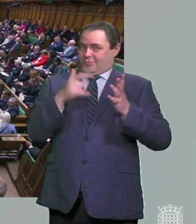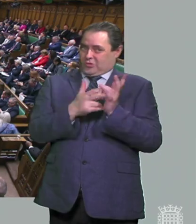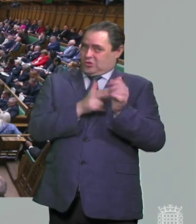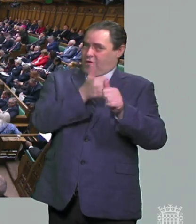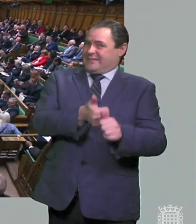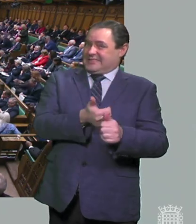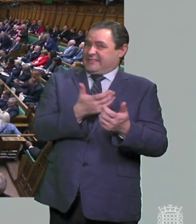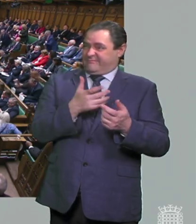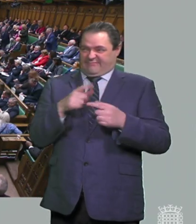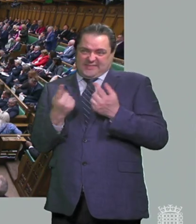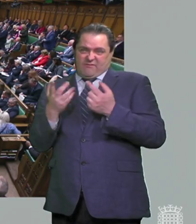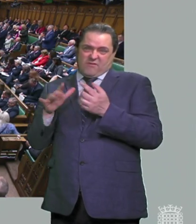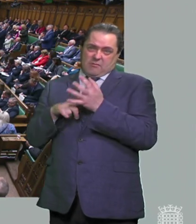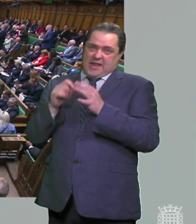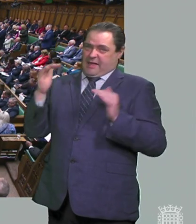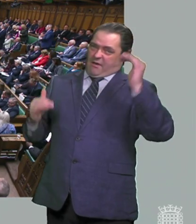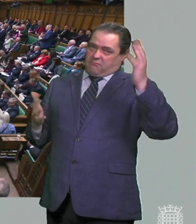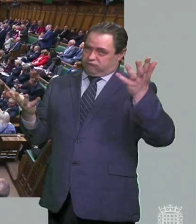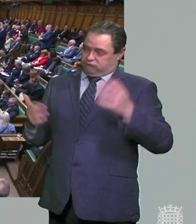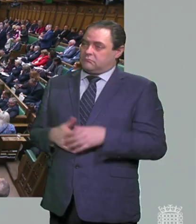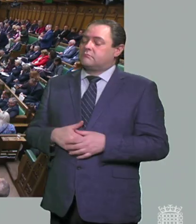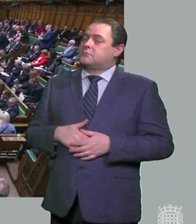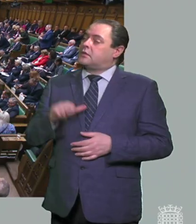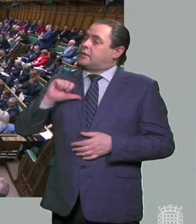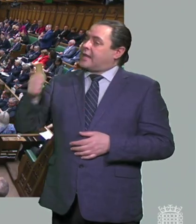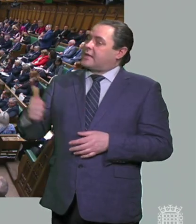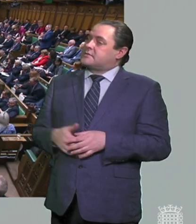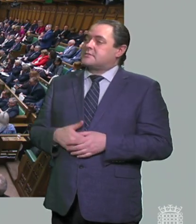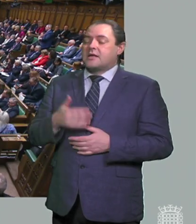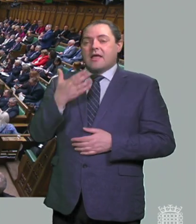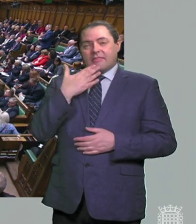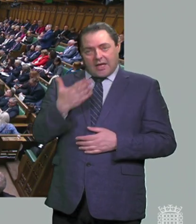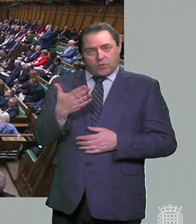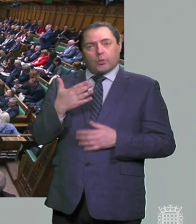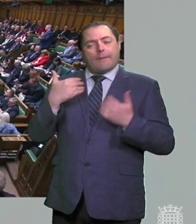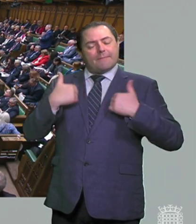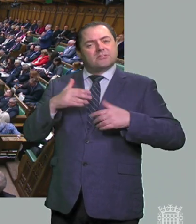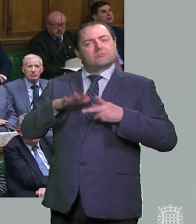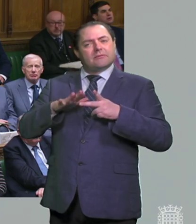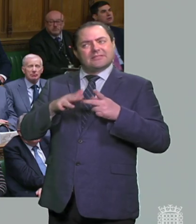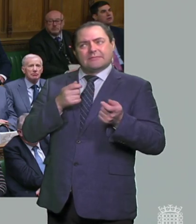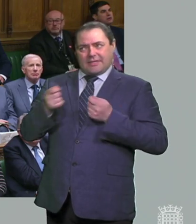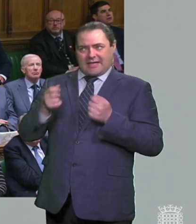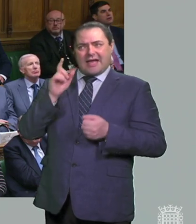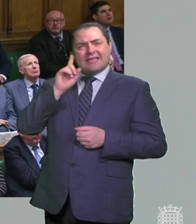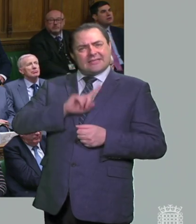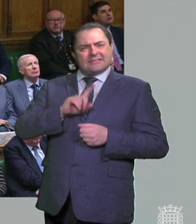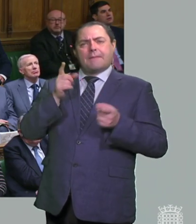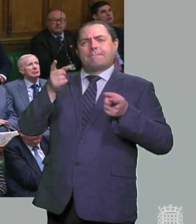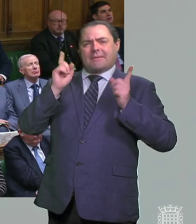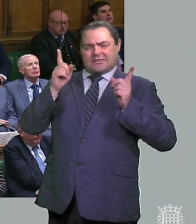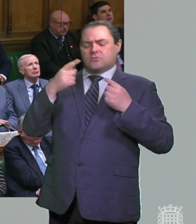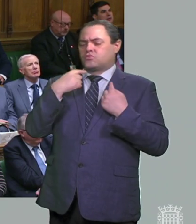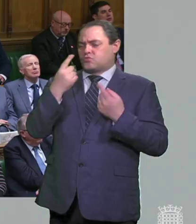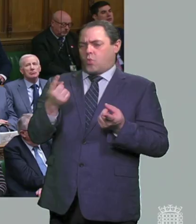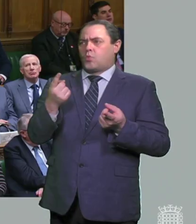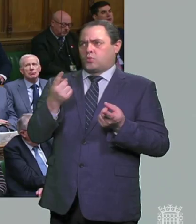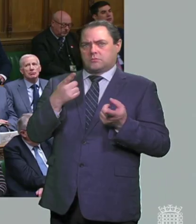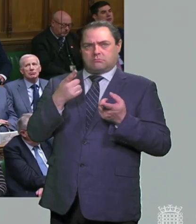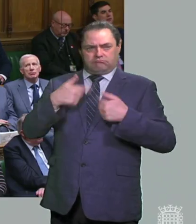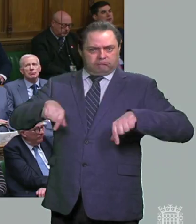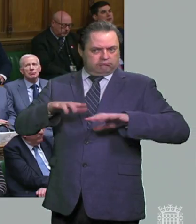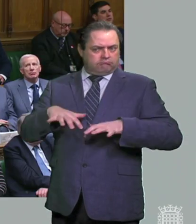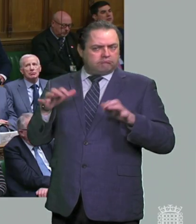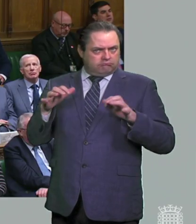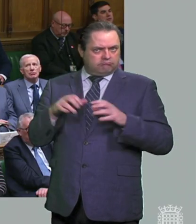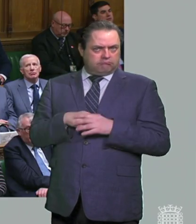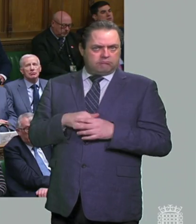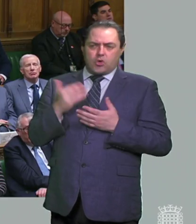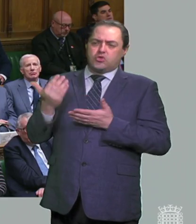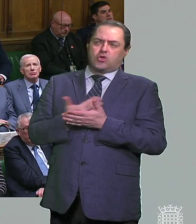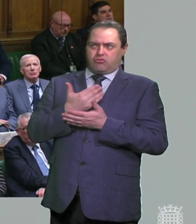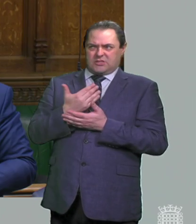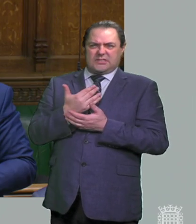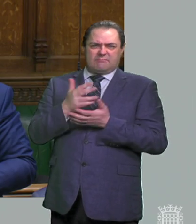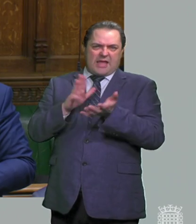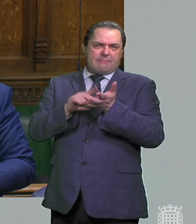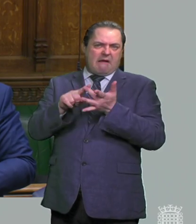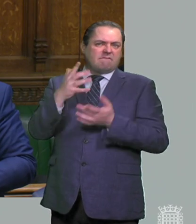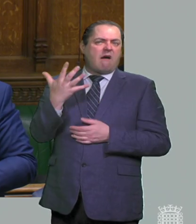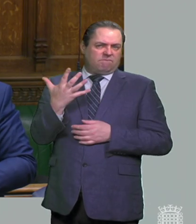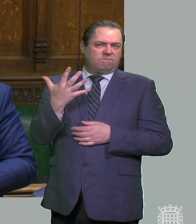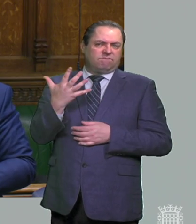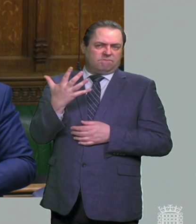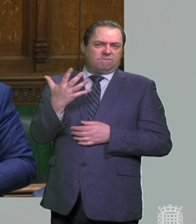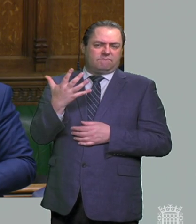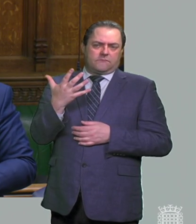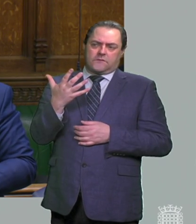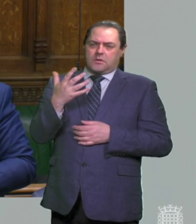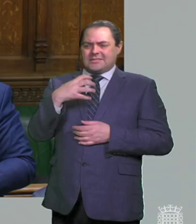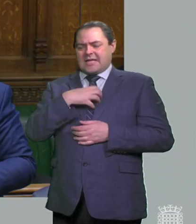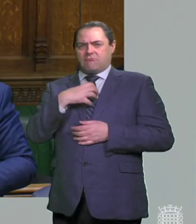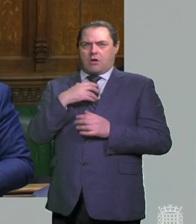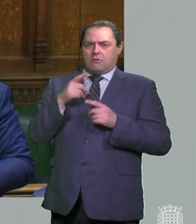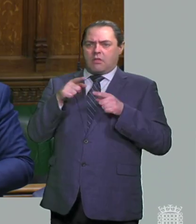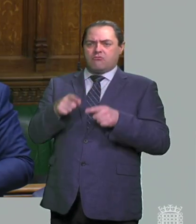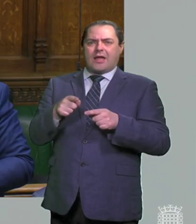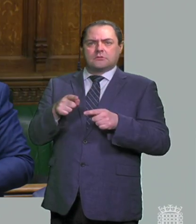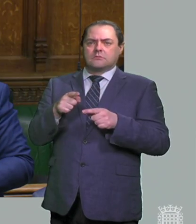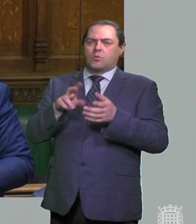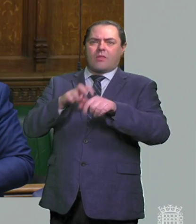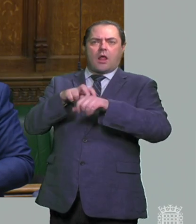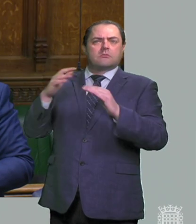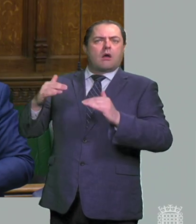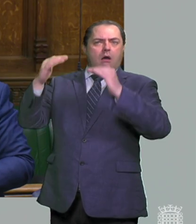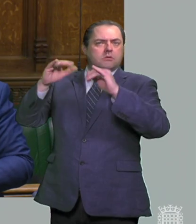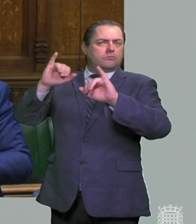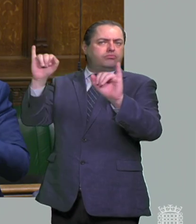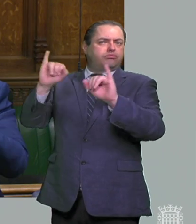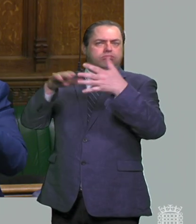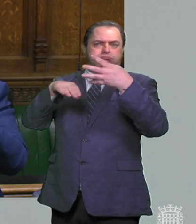Sir Jeffrey M. Donaldson Yesterday, the Secretary of State for Northern Ireland told us that the Security Service, MI5, had increased the terrorism threat level in Northern Ireland to “severe”.